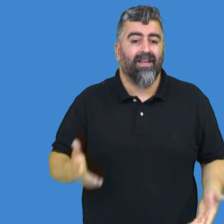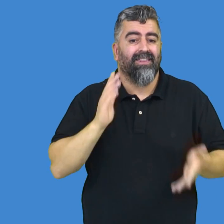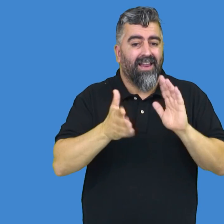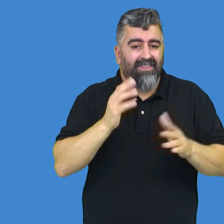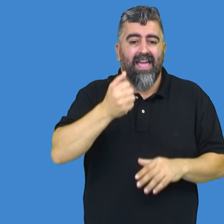terapia